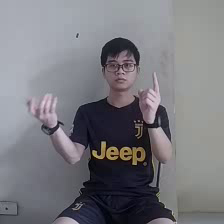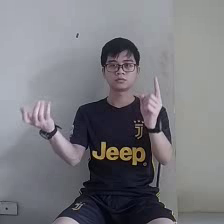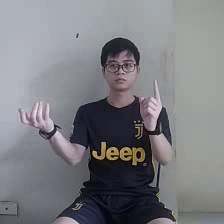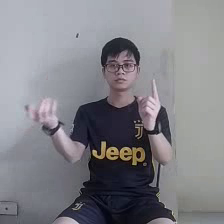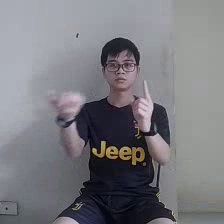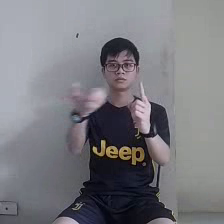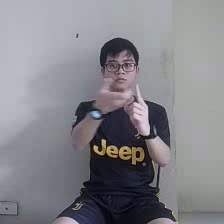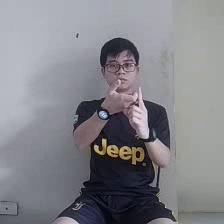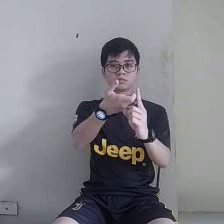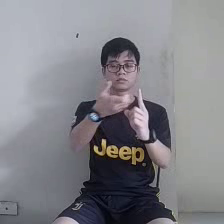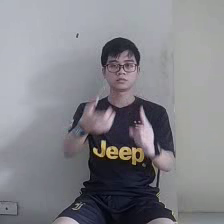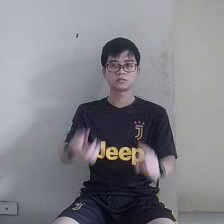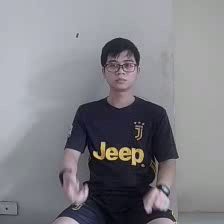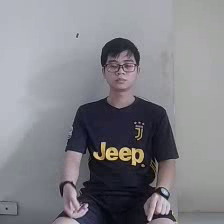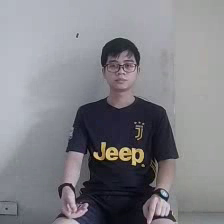Hâm mộ